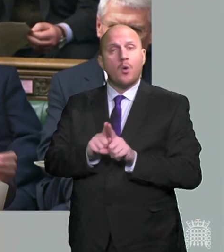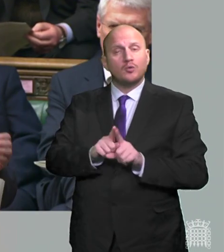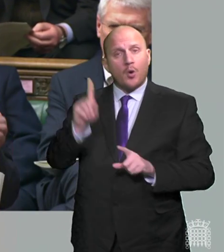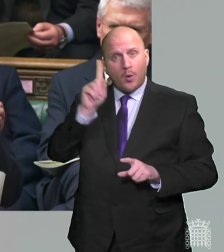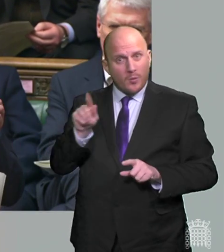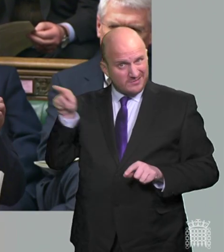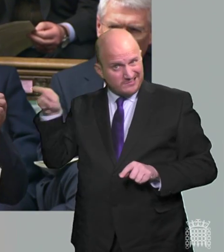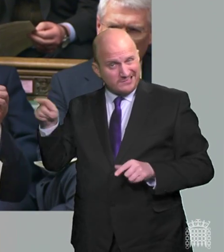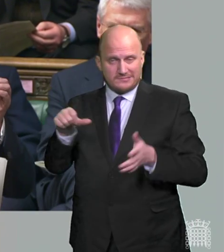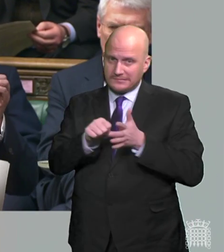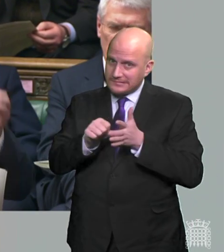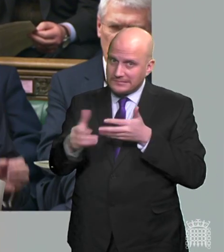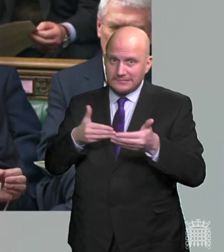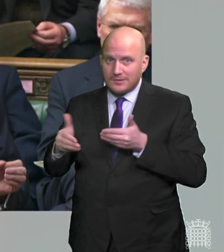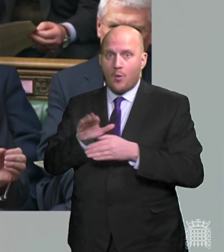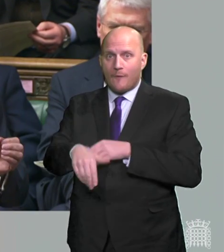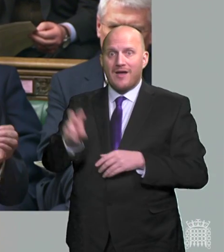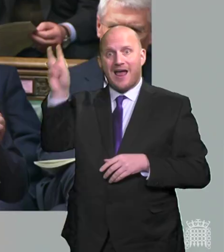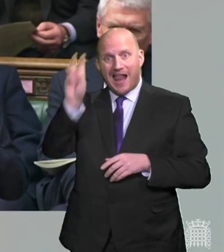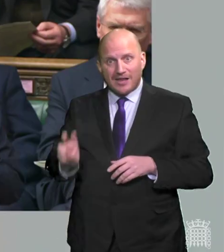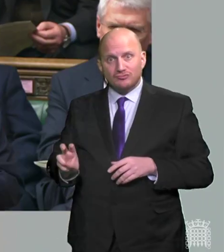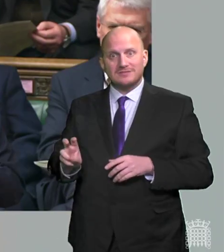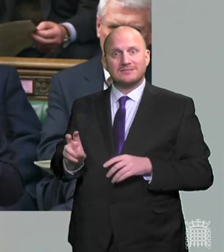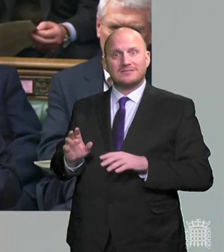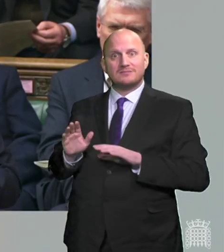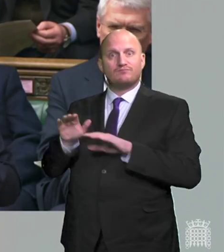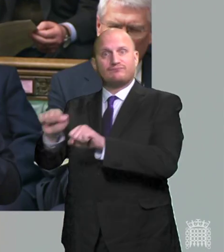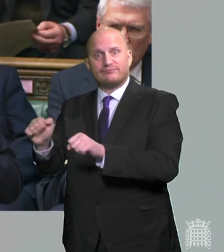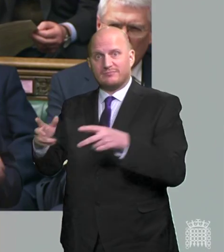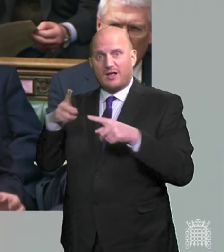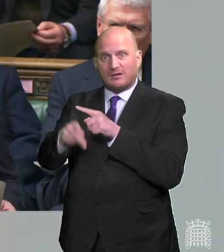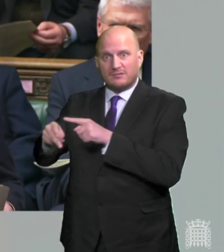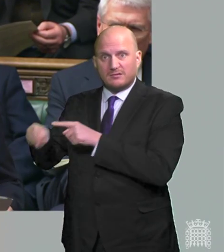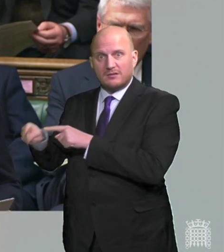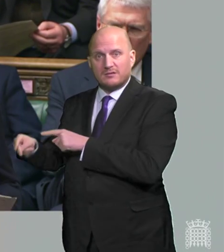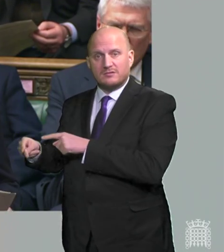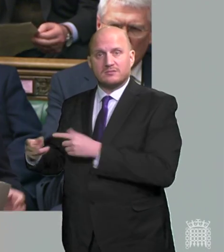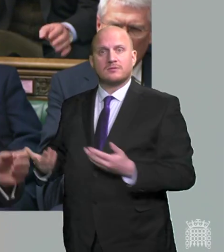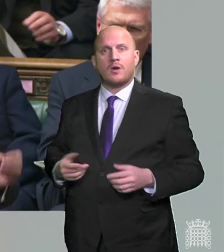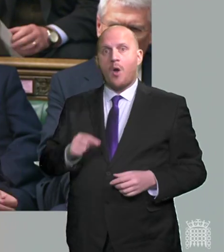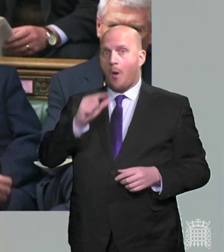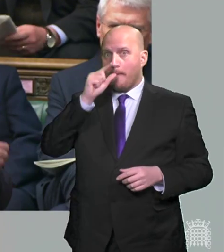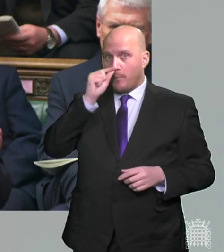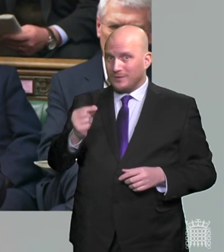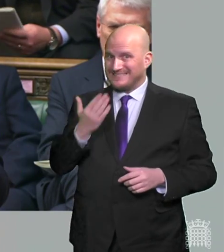Putin believes that Ukraine is more important to him than to the free world, and is moving to a full war footing.